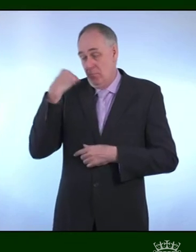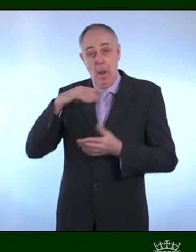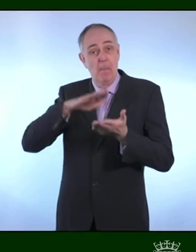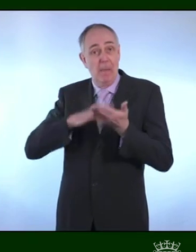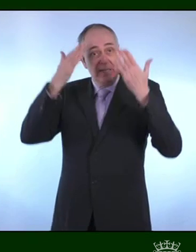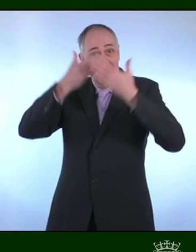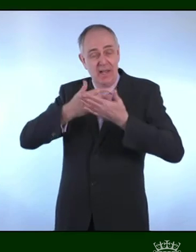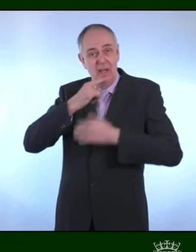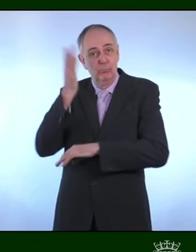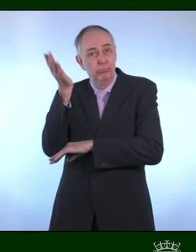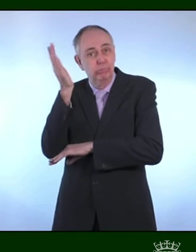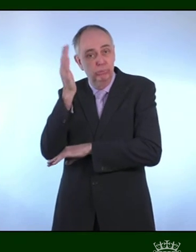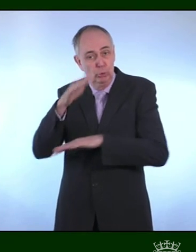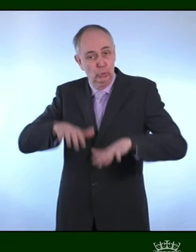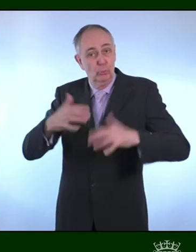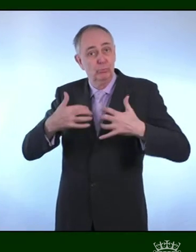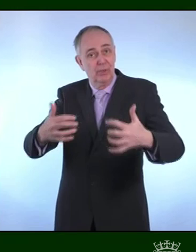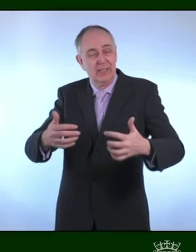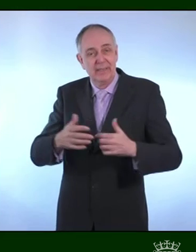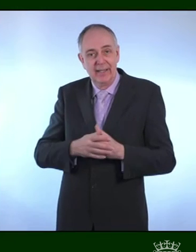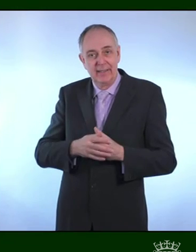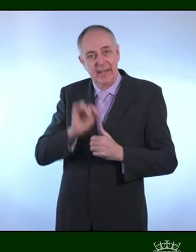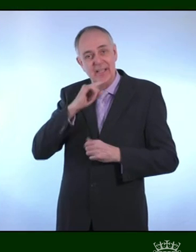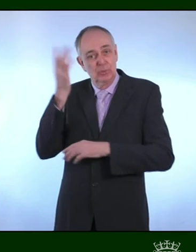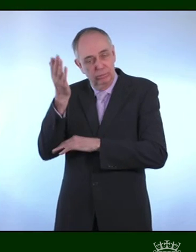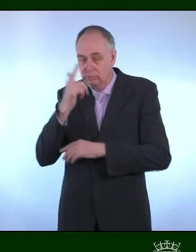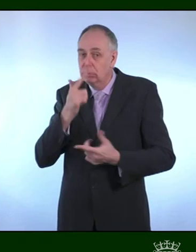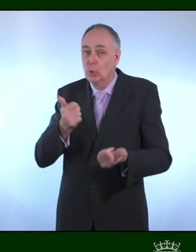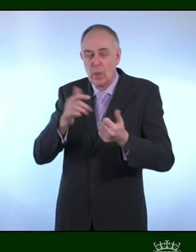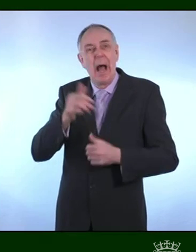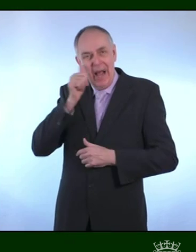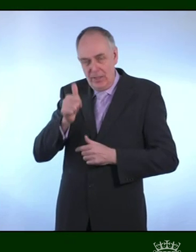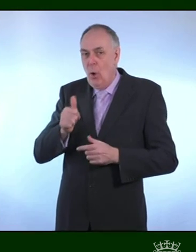I know that heroic efforts are happening to ramp up the amount of testing.